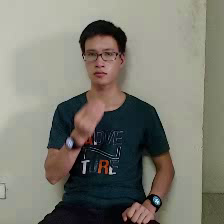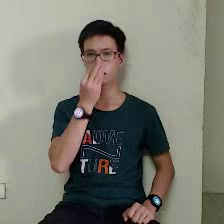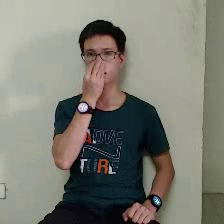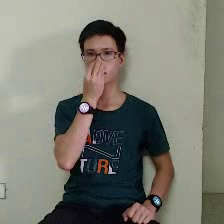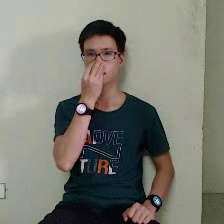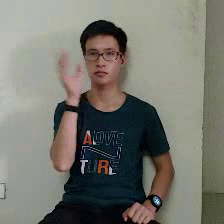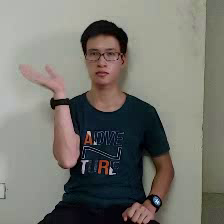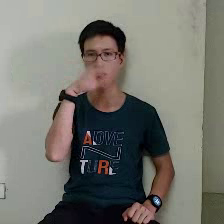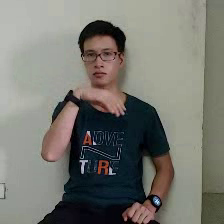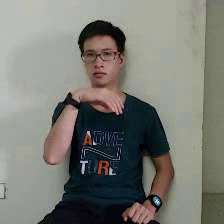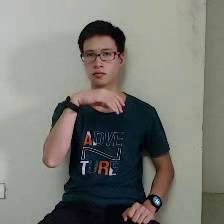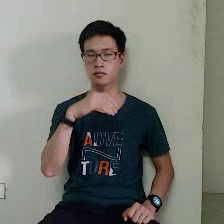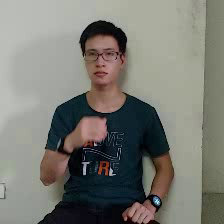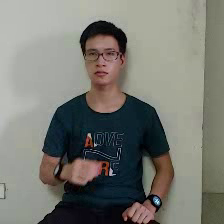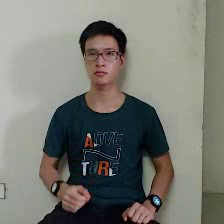Nói xấu